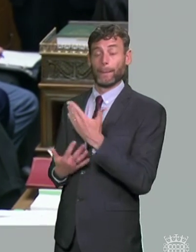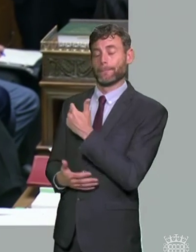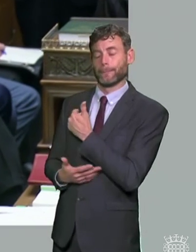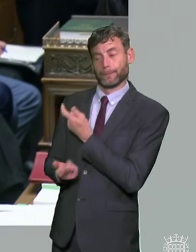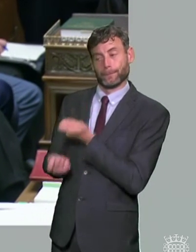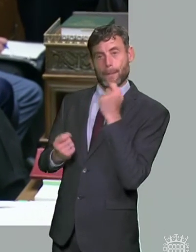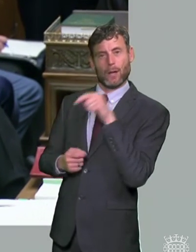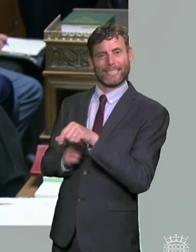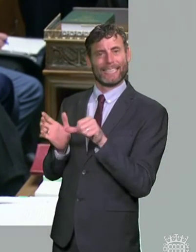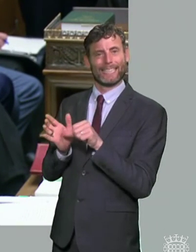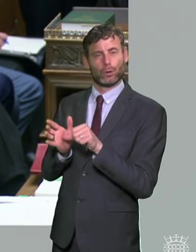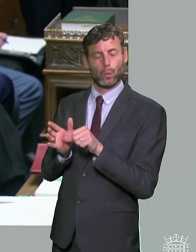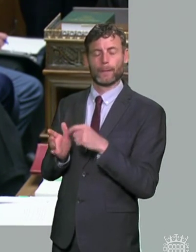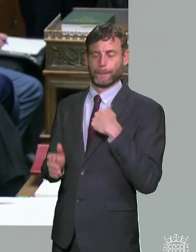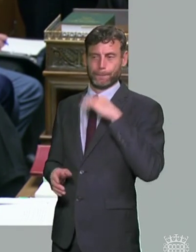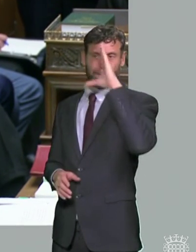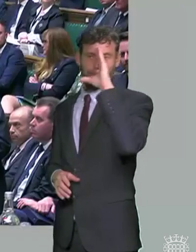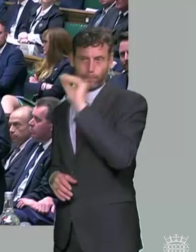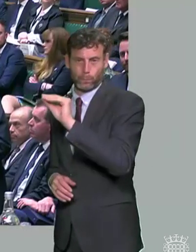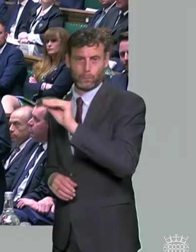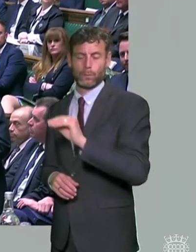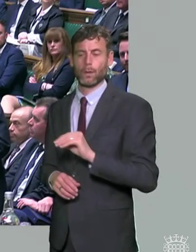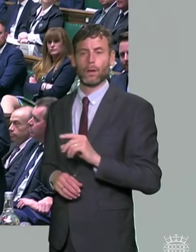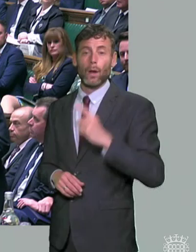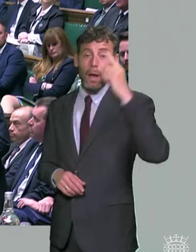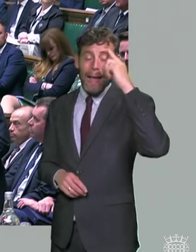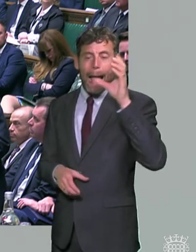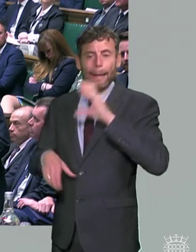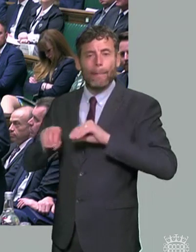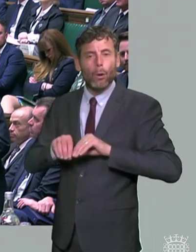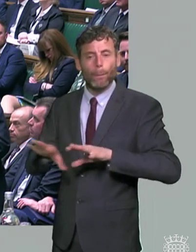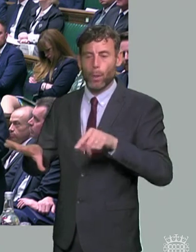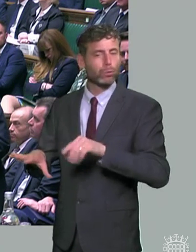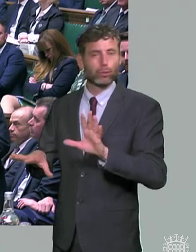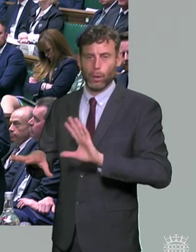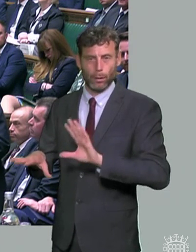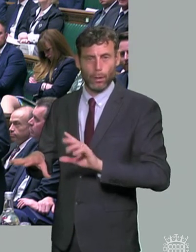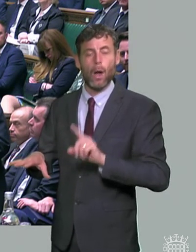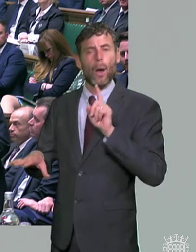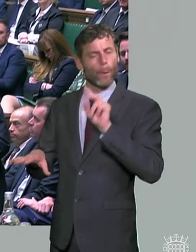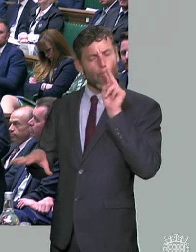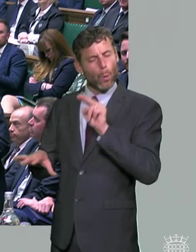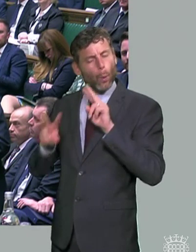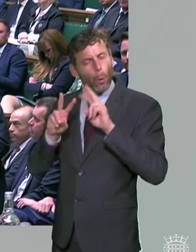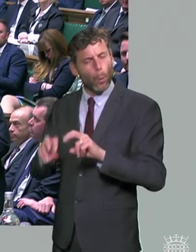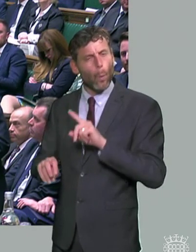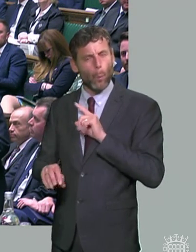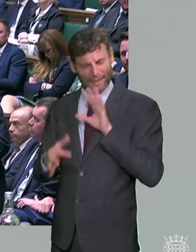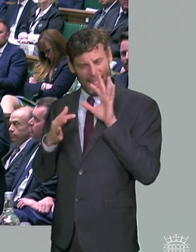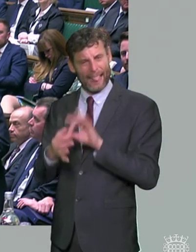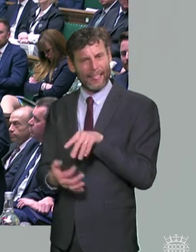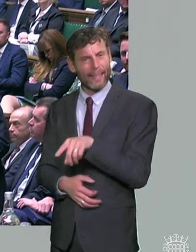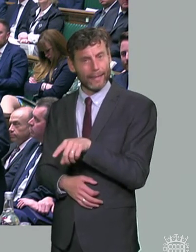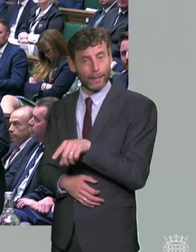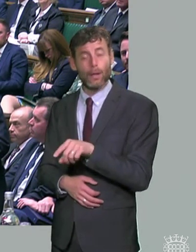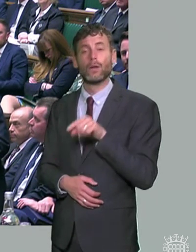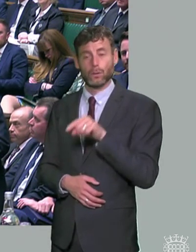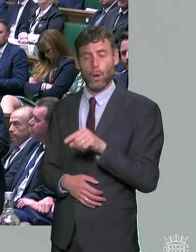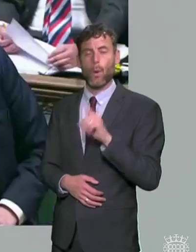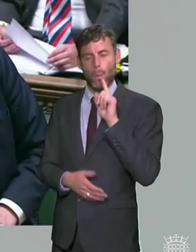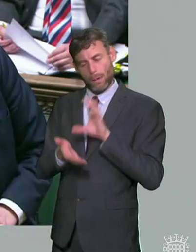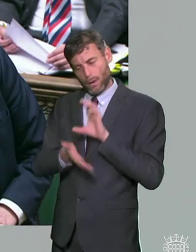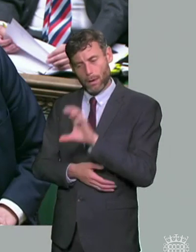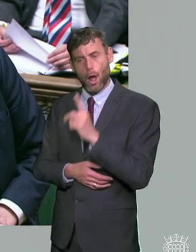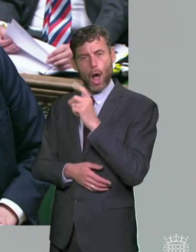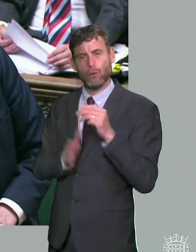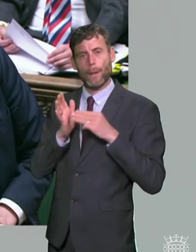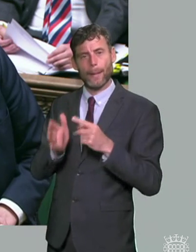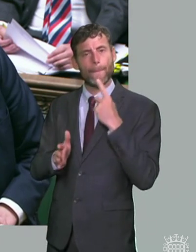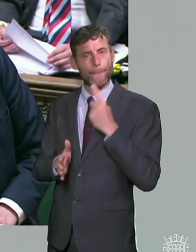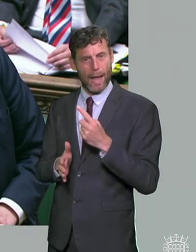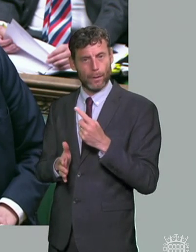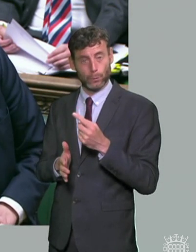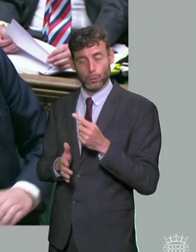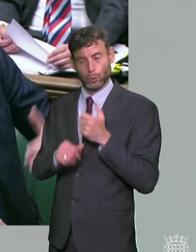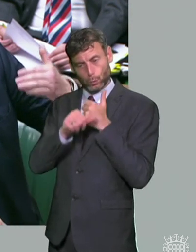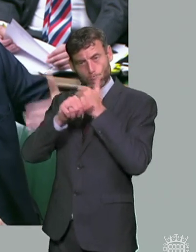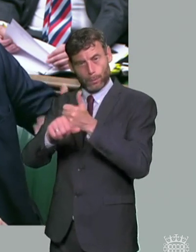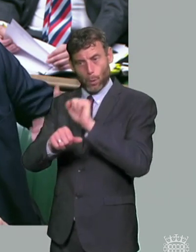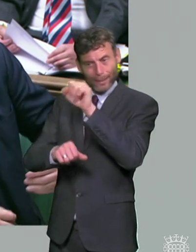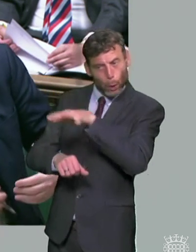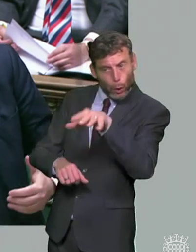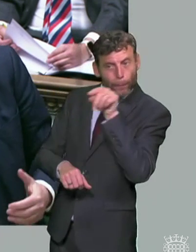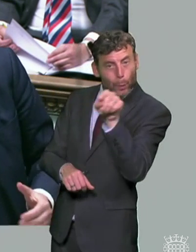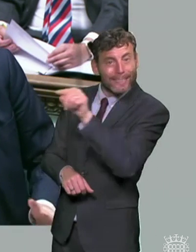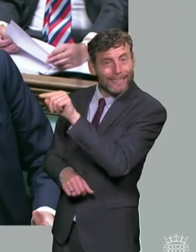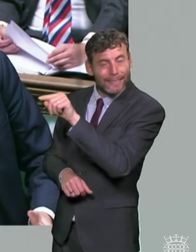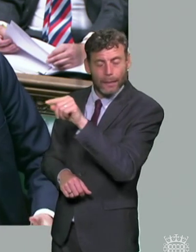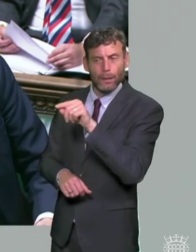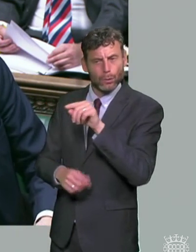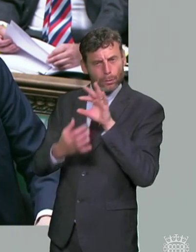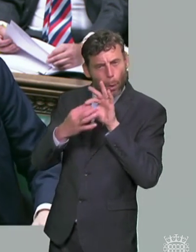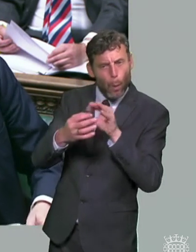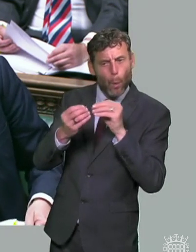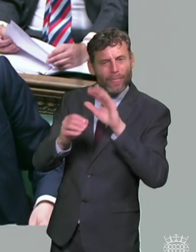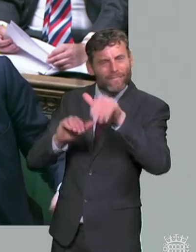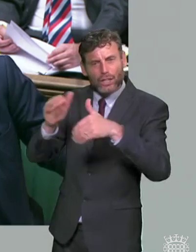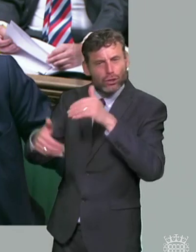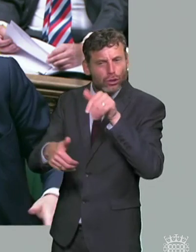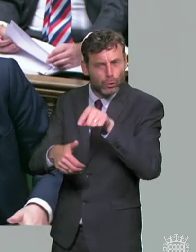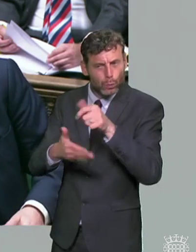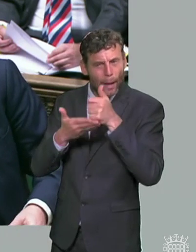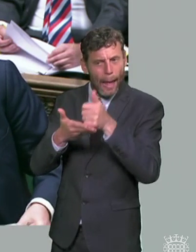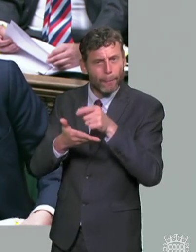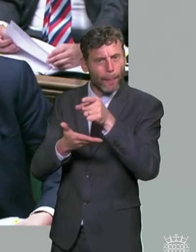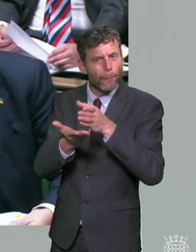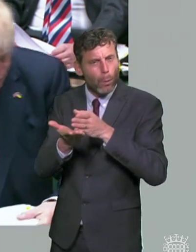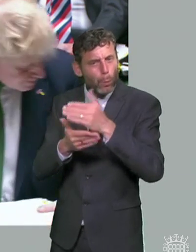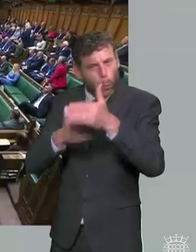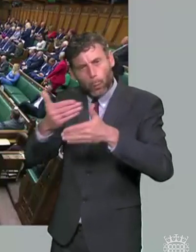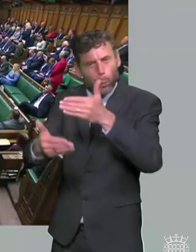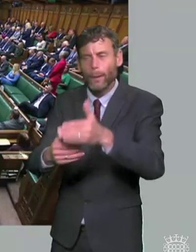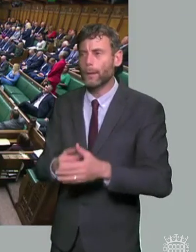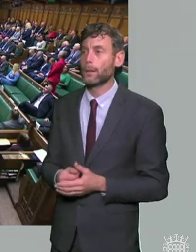I can tell him that we have ruled out chemical pollution, but we are making another £100 million of investment, including in communities such as his, and working with the fishing industry to help it to recover from this problem.